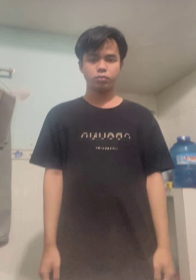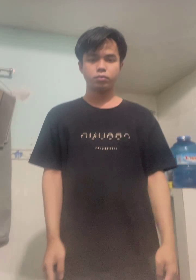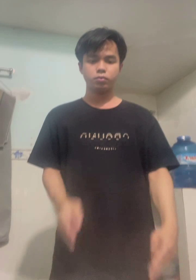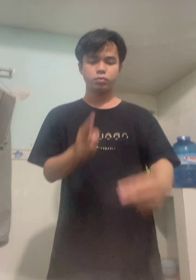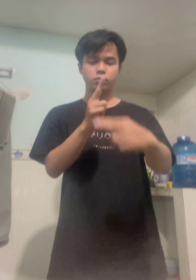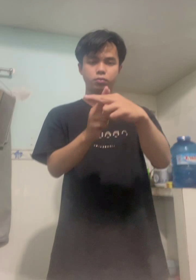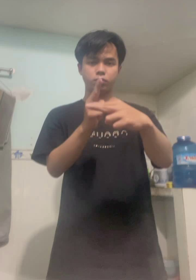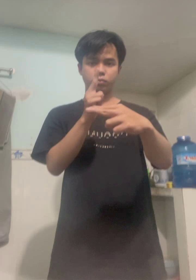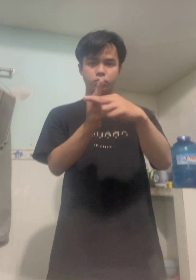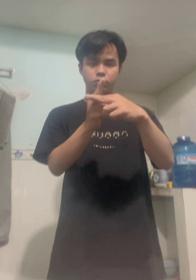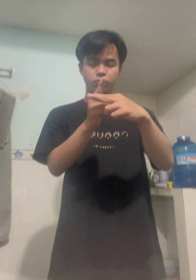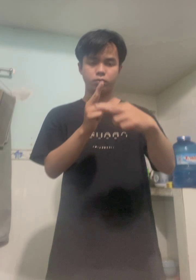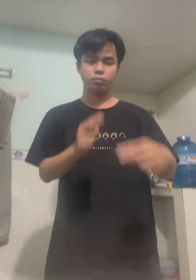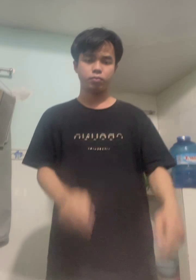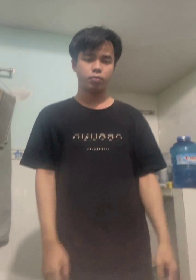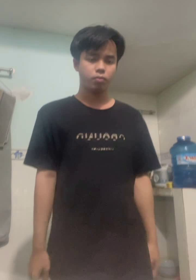yeu cau